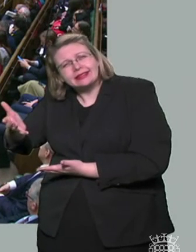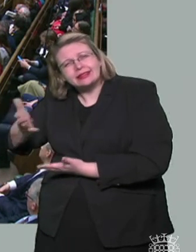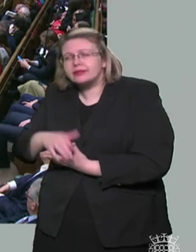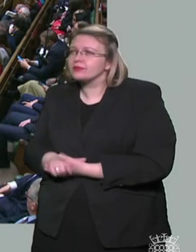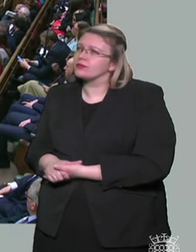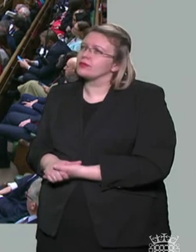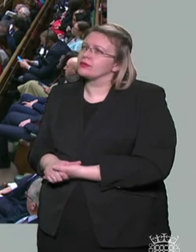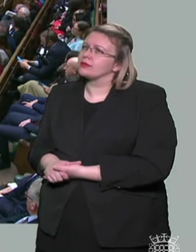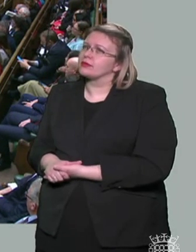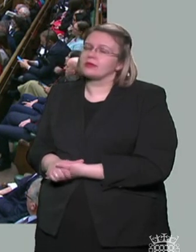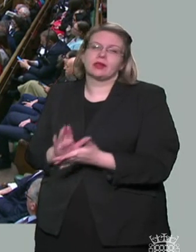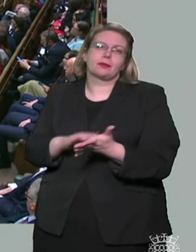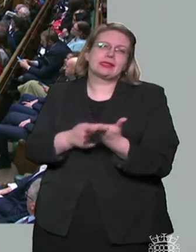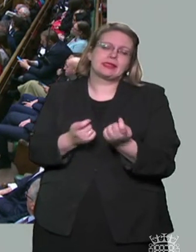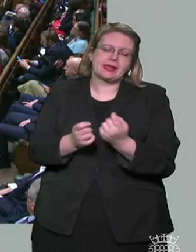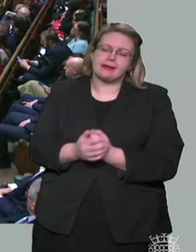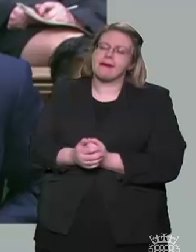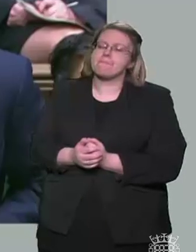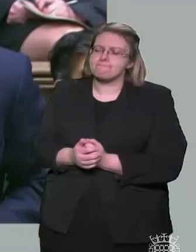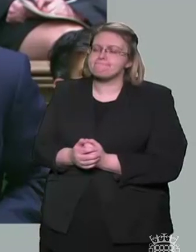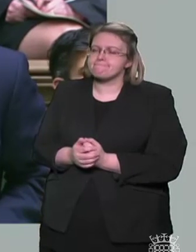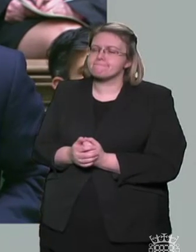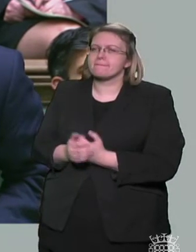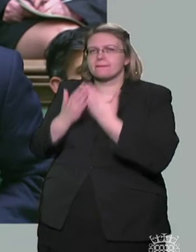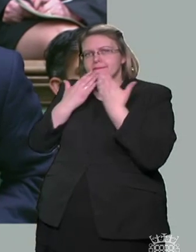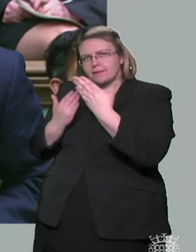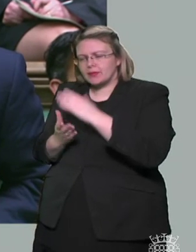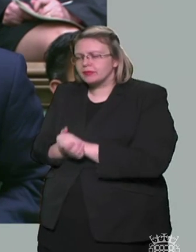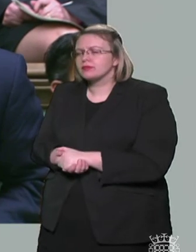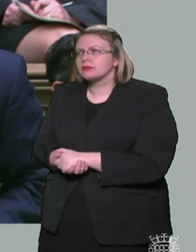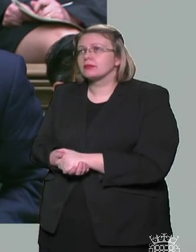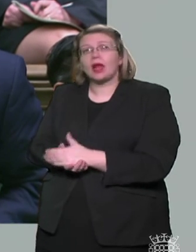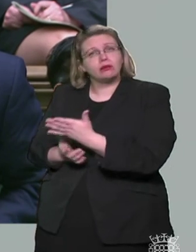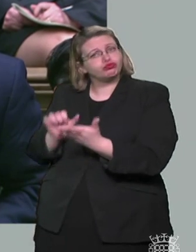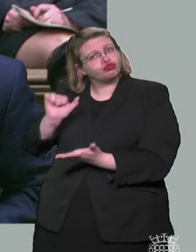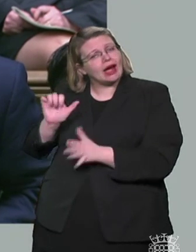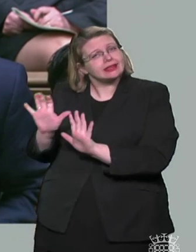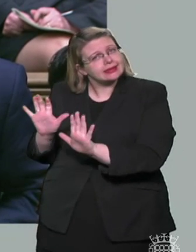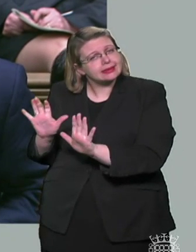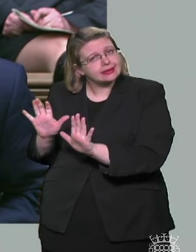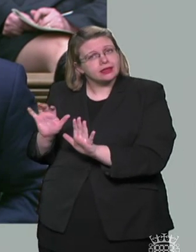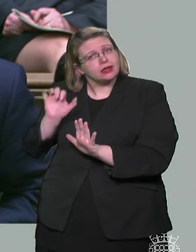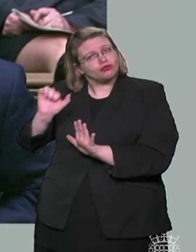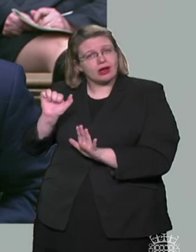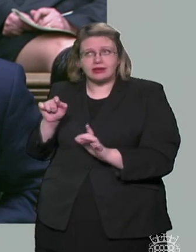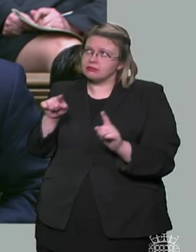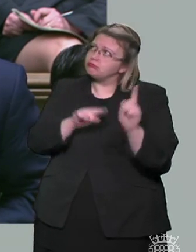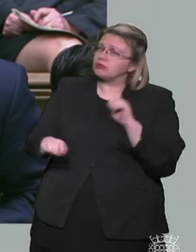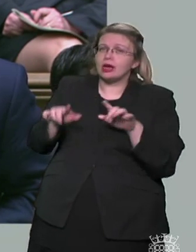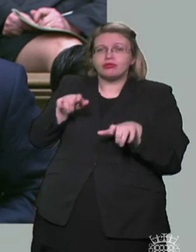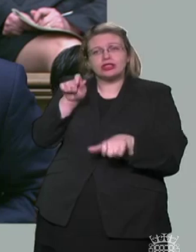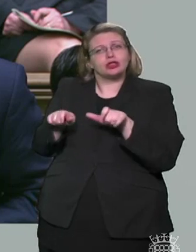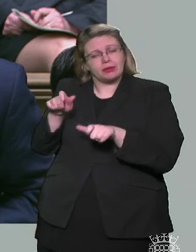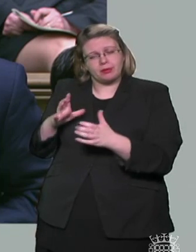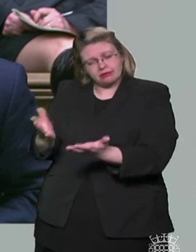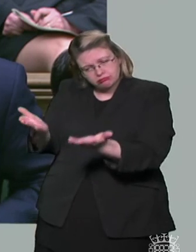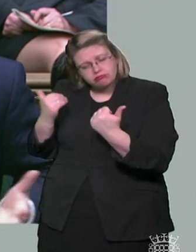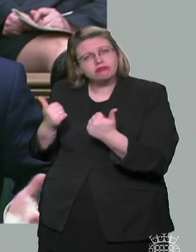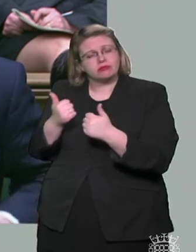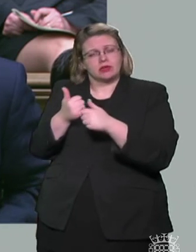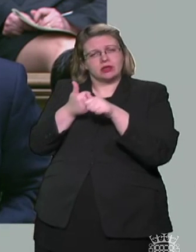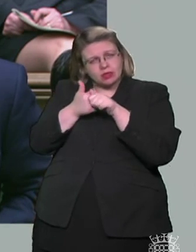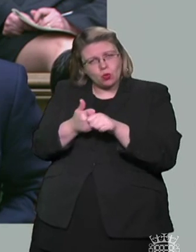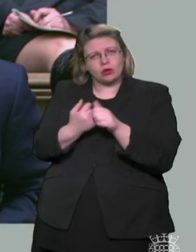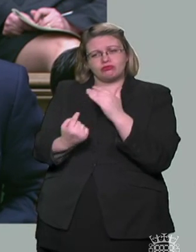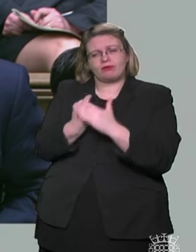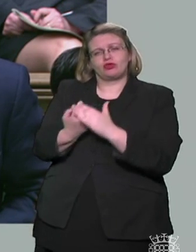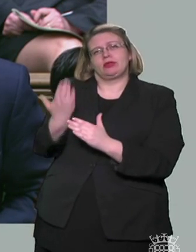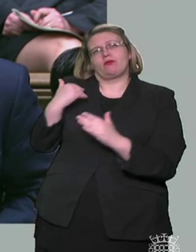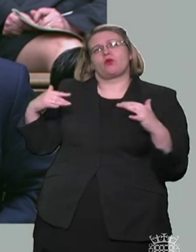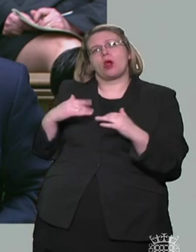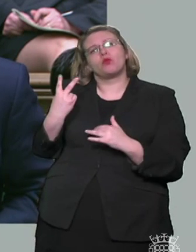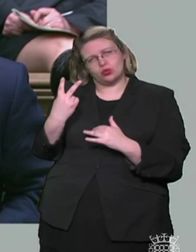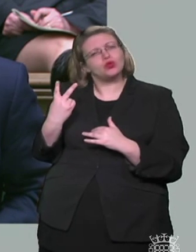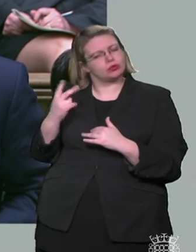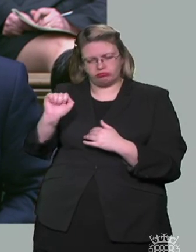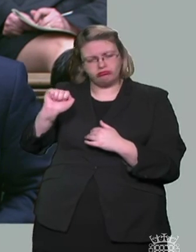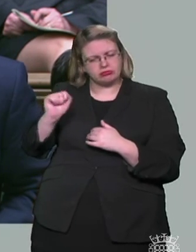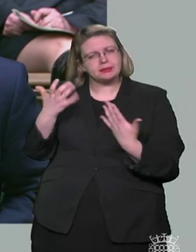The right honourable Gentleman is right about the generosity of his country, and he is right to draw attention to his family’s own generosity in this matter.